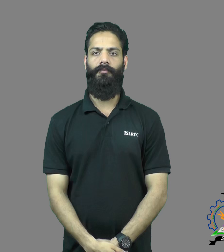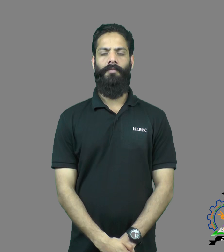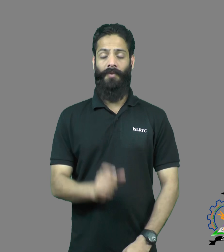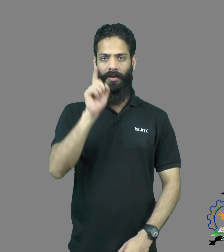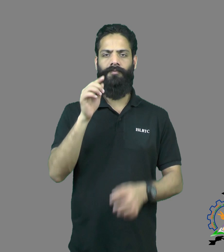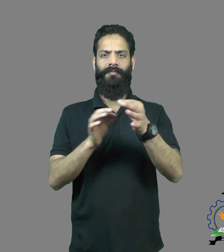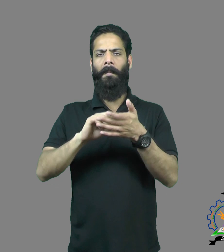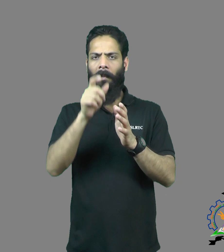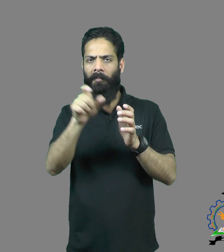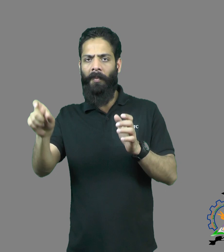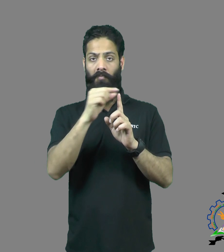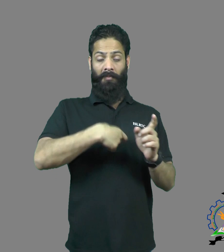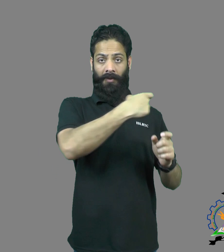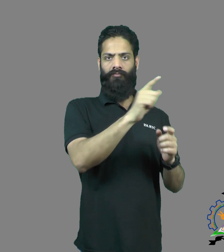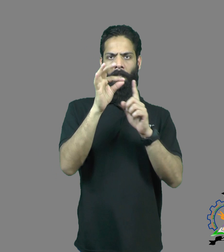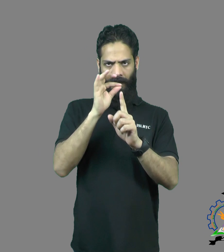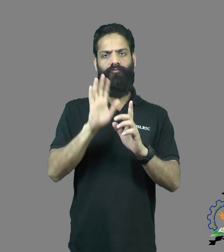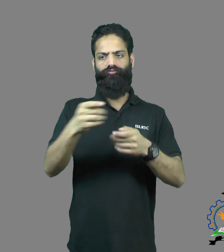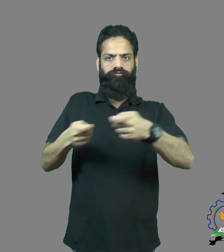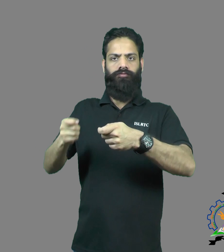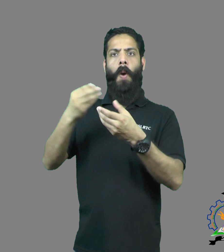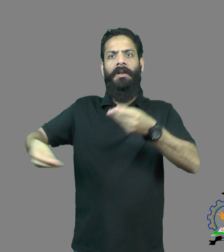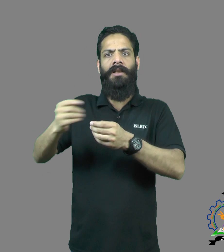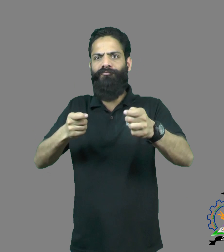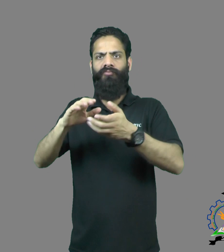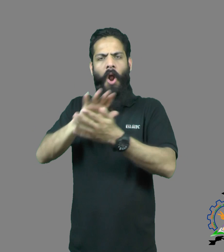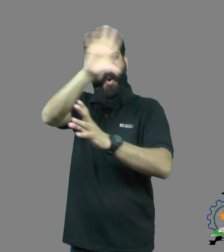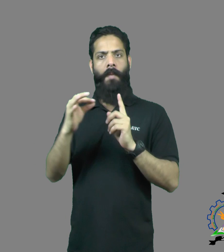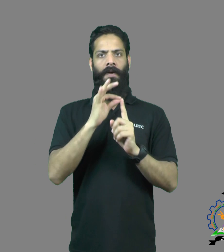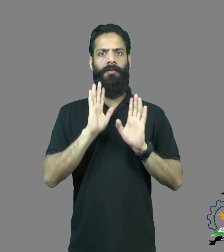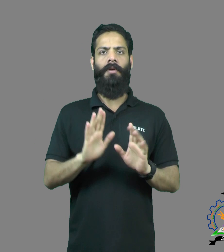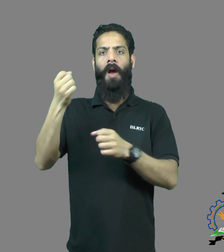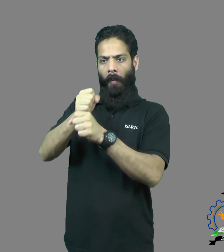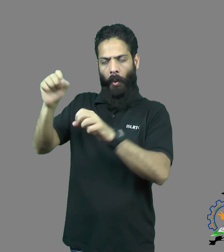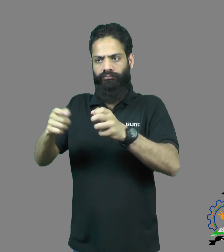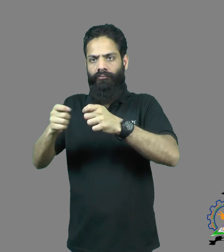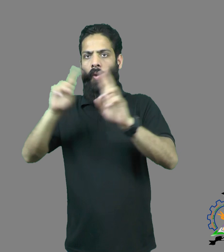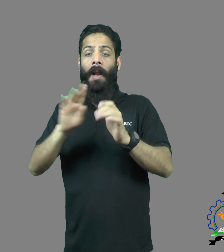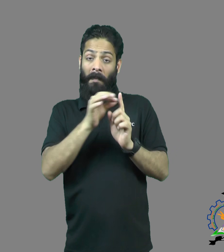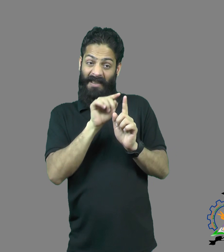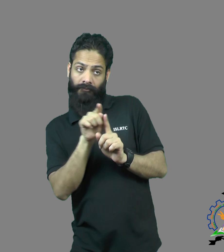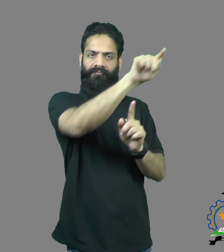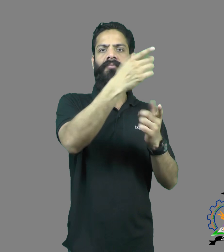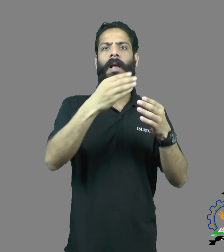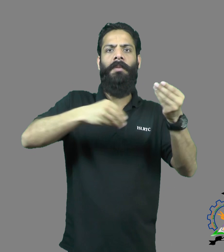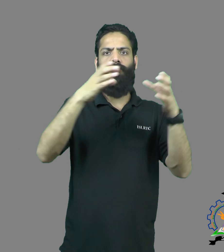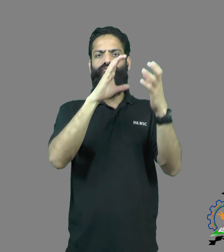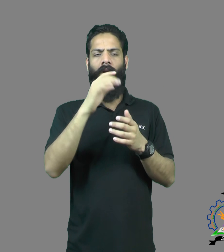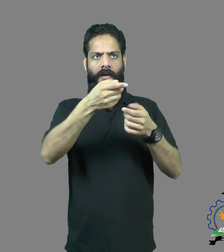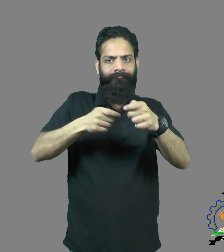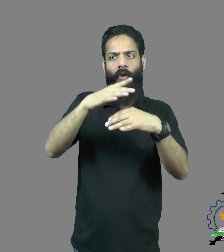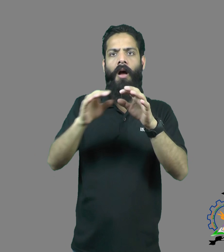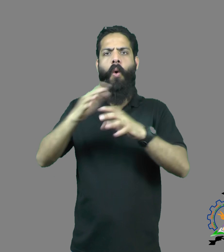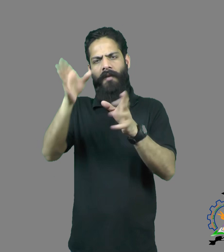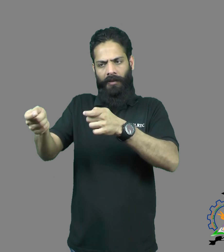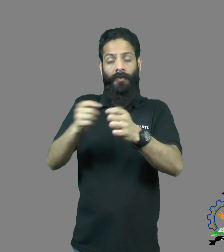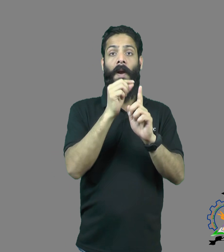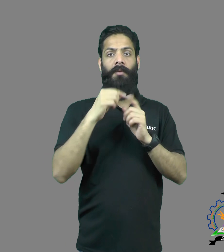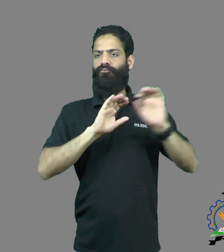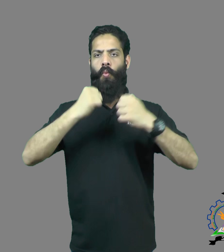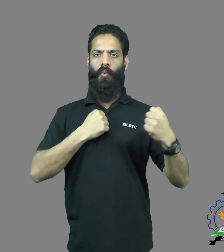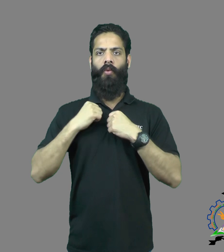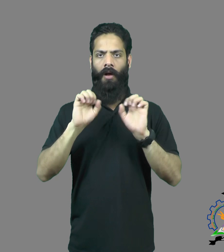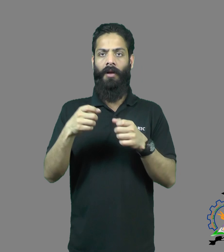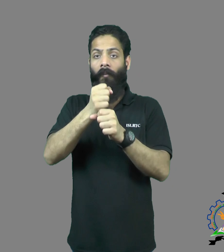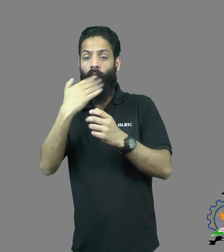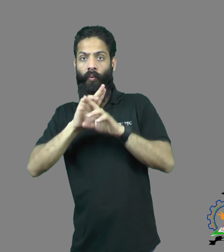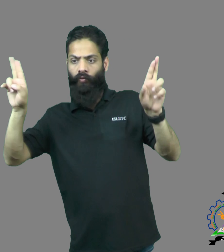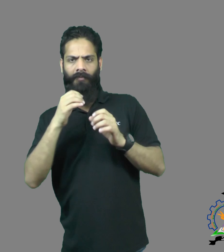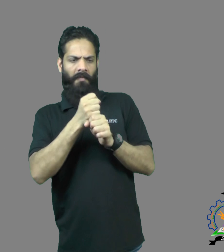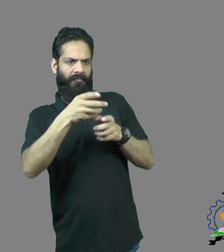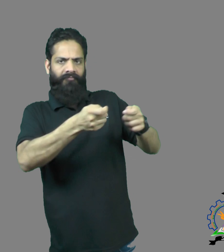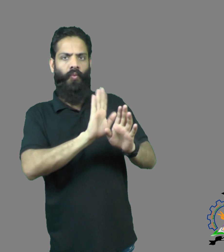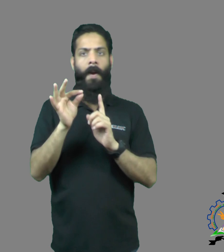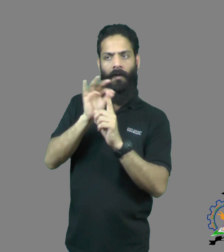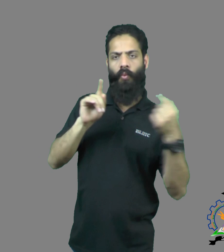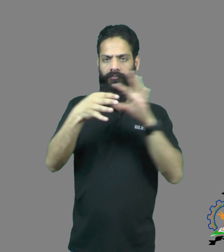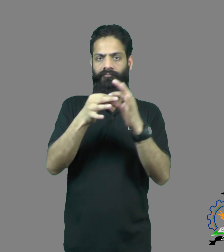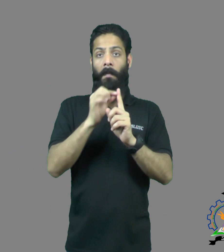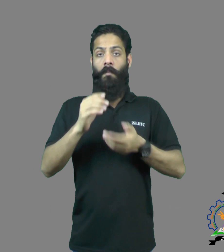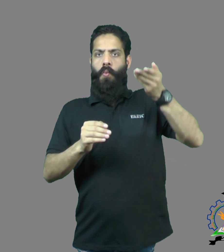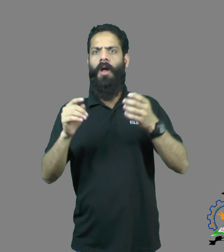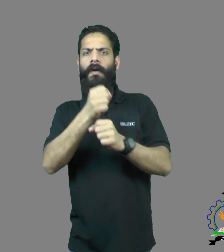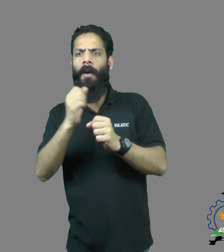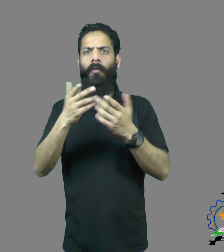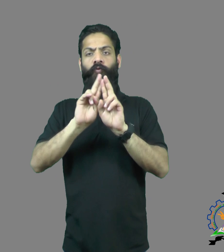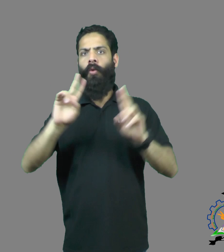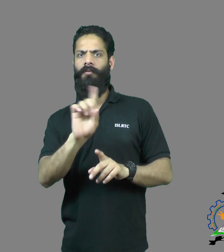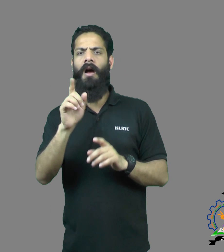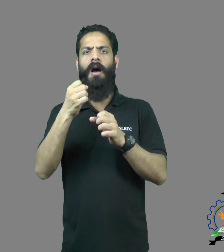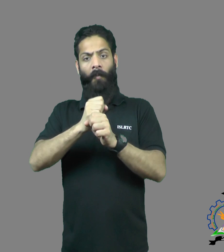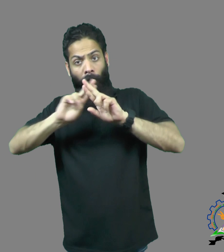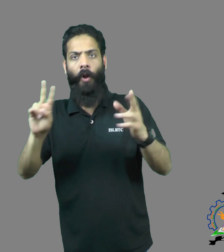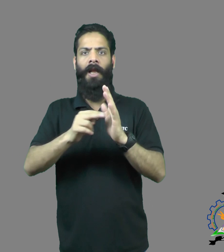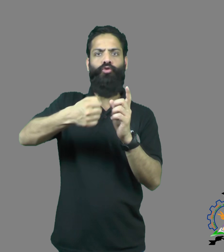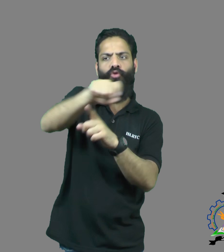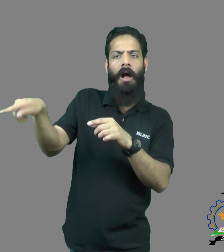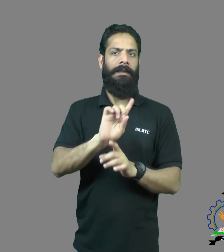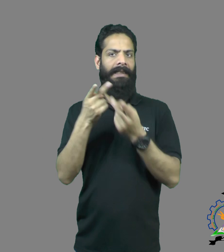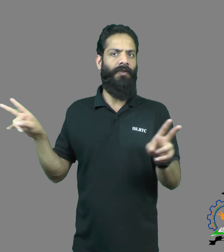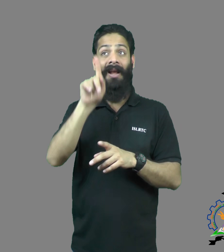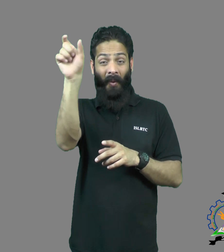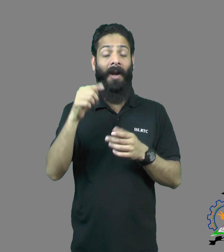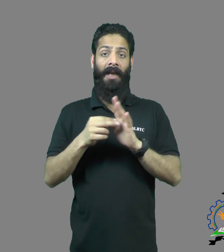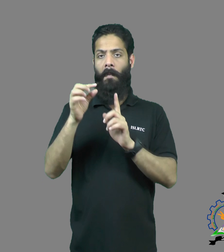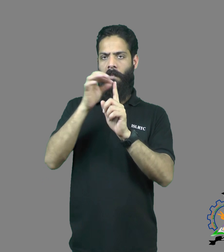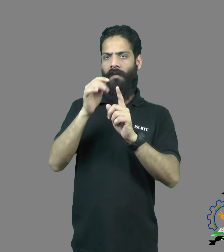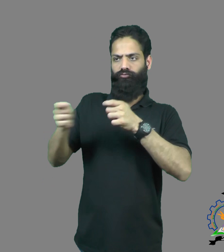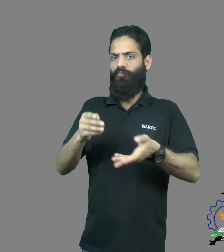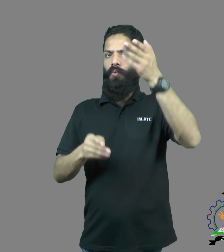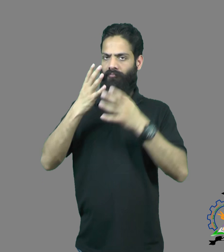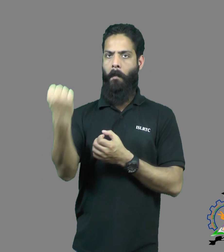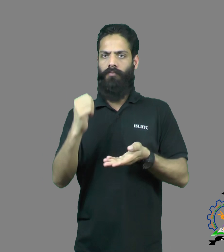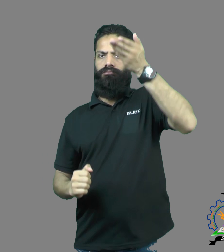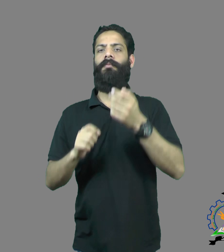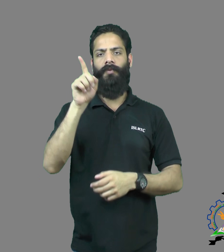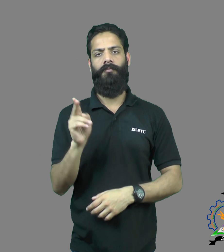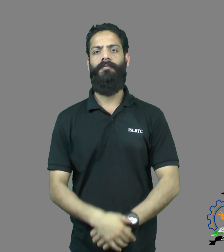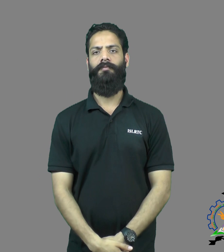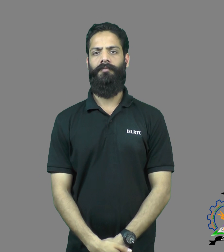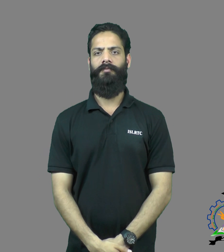Capitalism